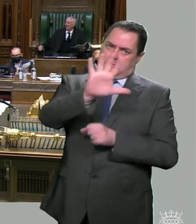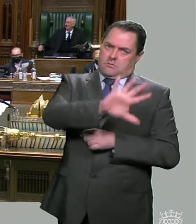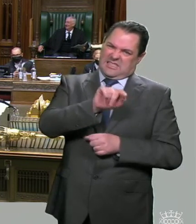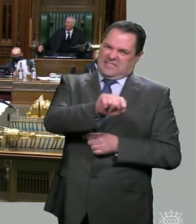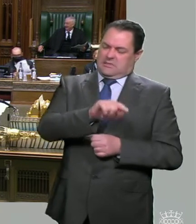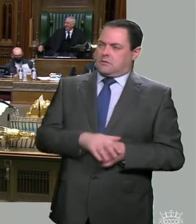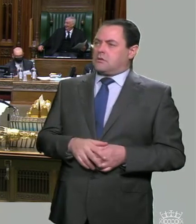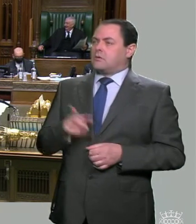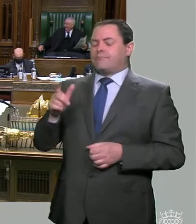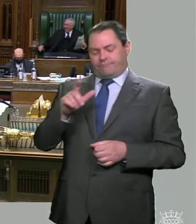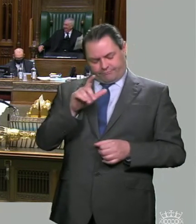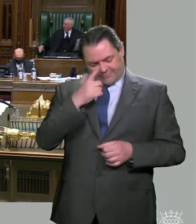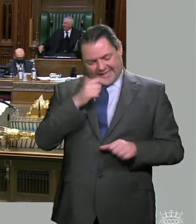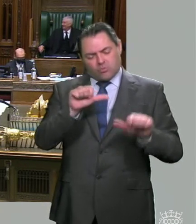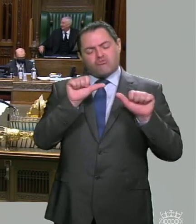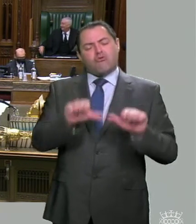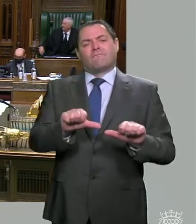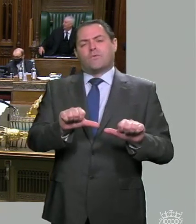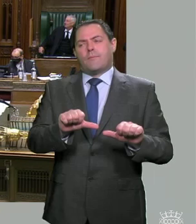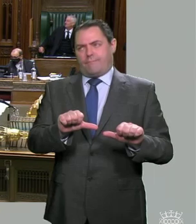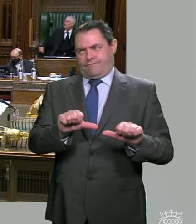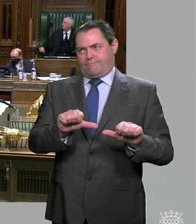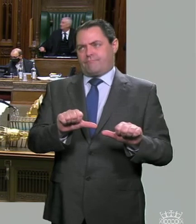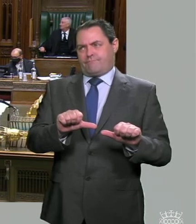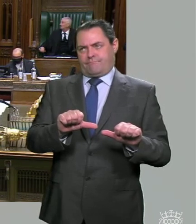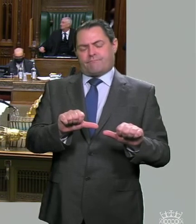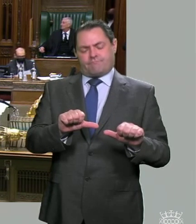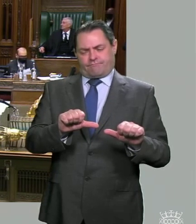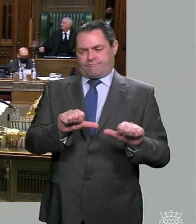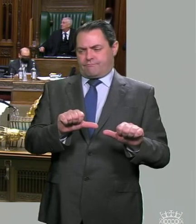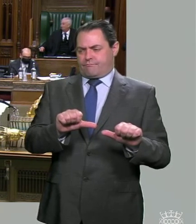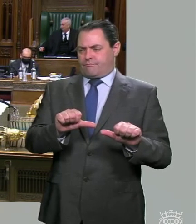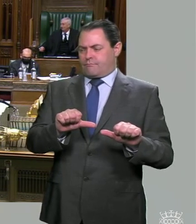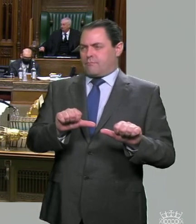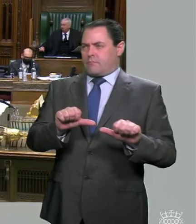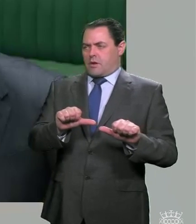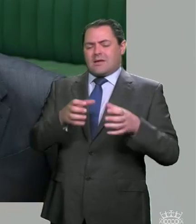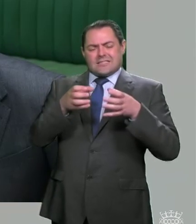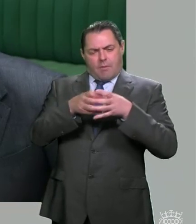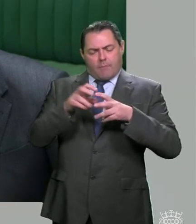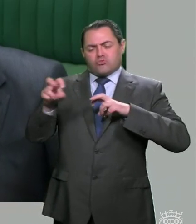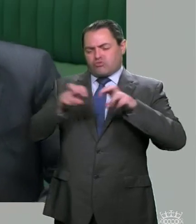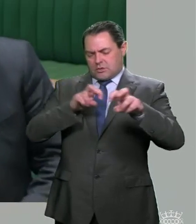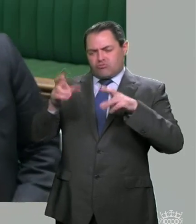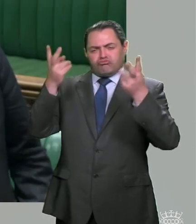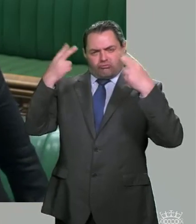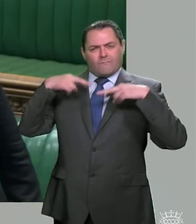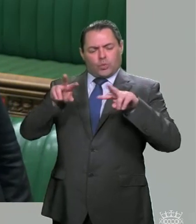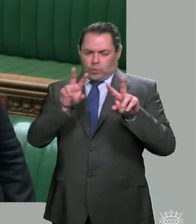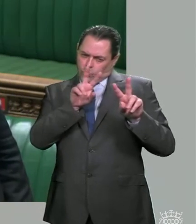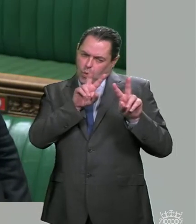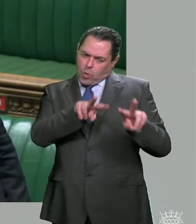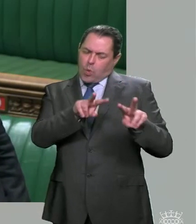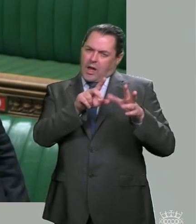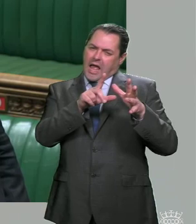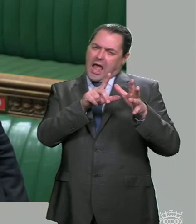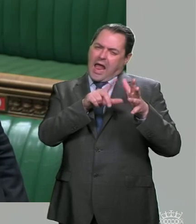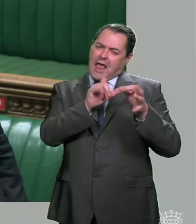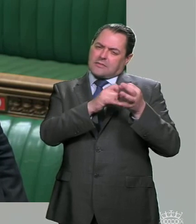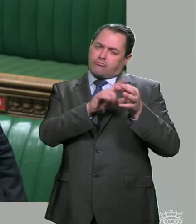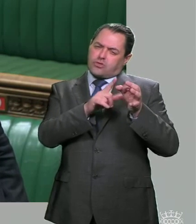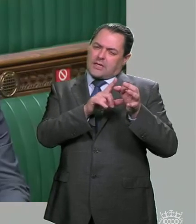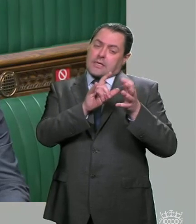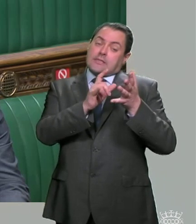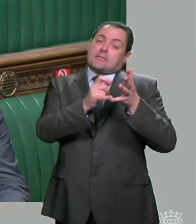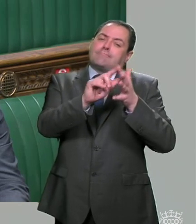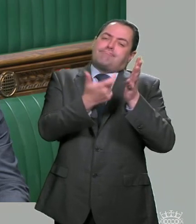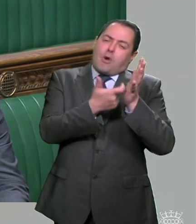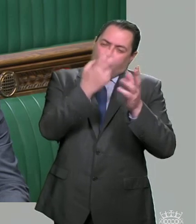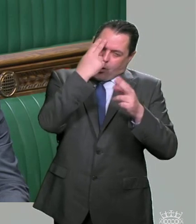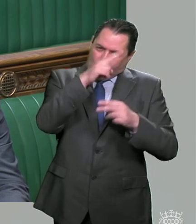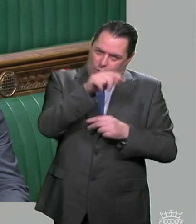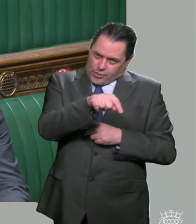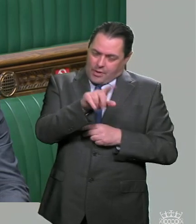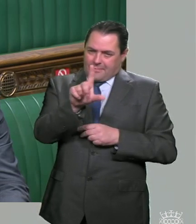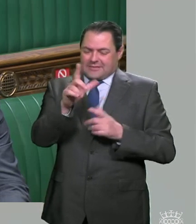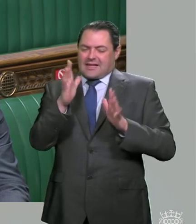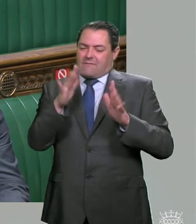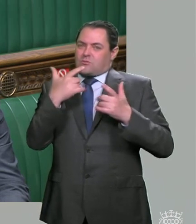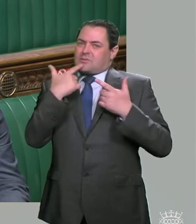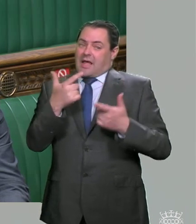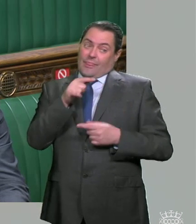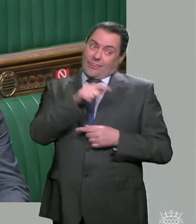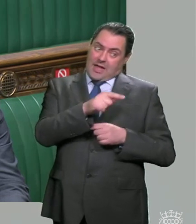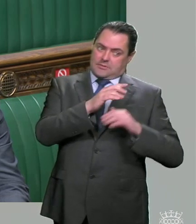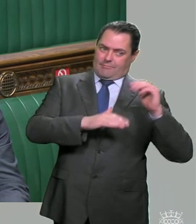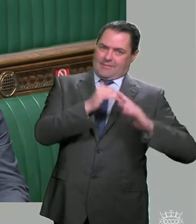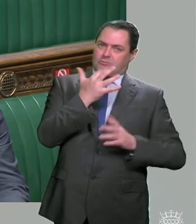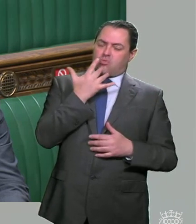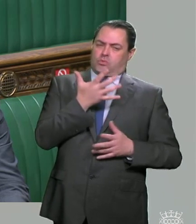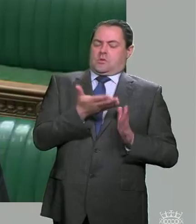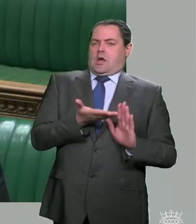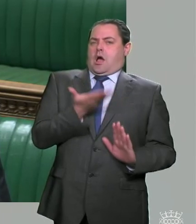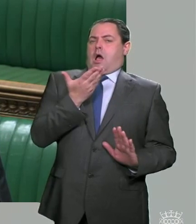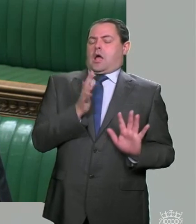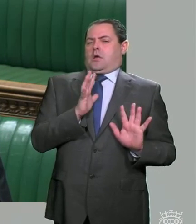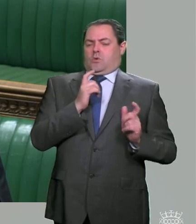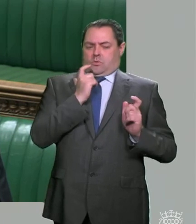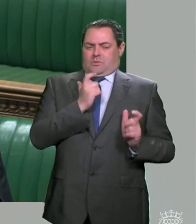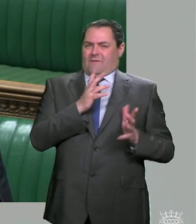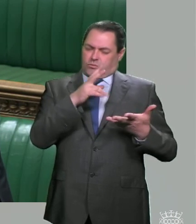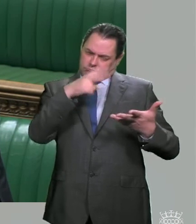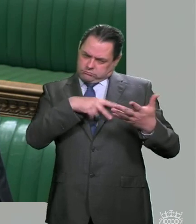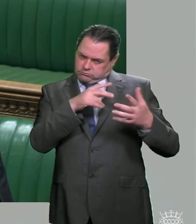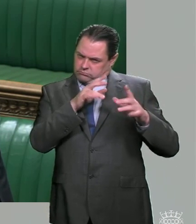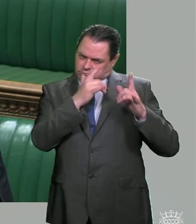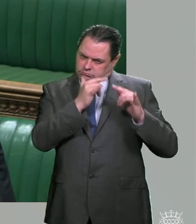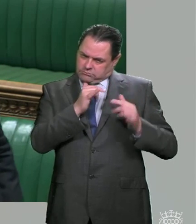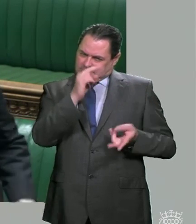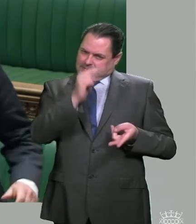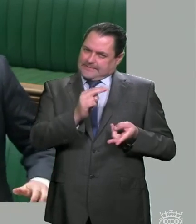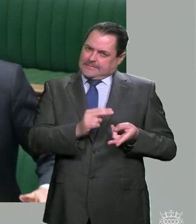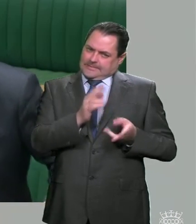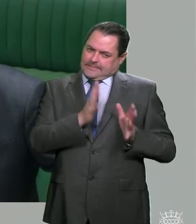Yes, I can confirm to my honourable Friend that the Department for Transport’s review is looking at the design and construction of the Aylesbury spur, but I have to caution that the cost of construction of that spur is currently very high and we need to look at the numbers to ensure that they come down.